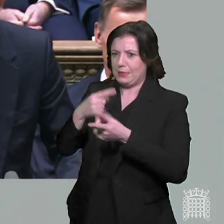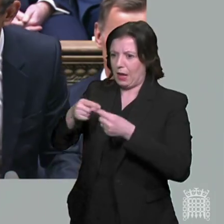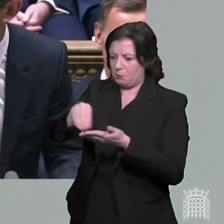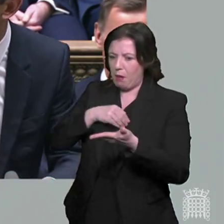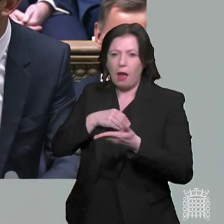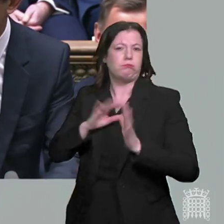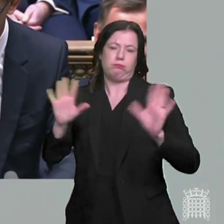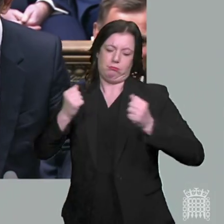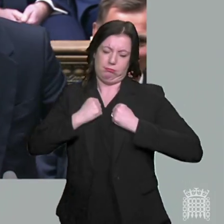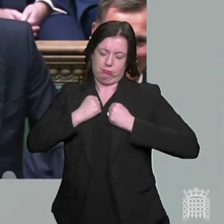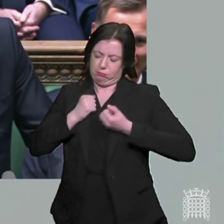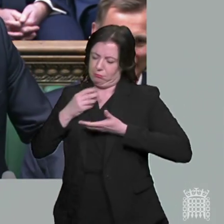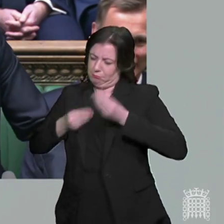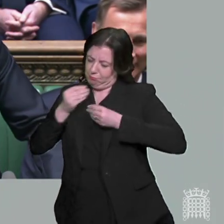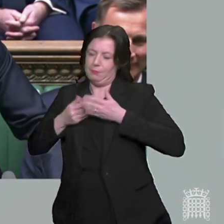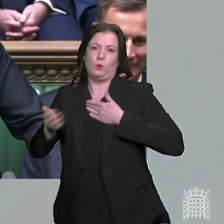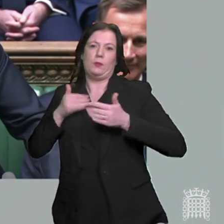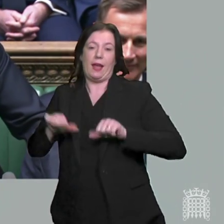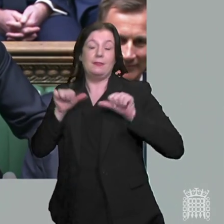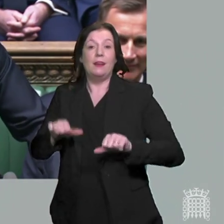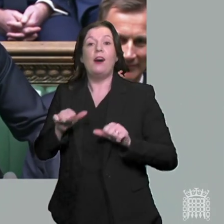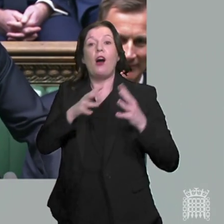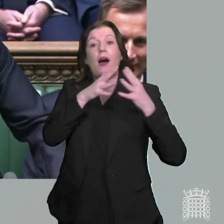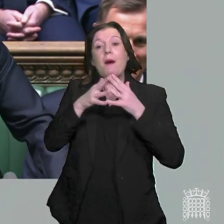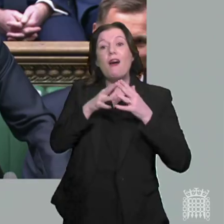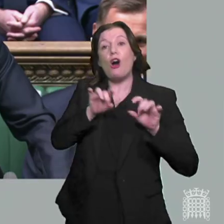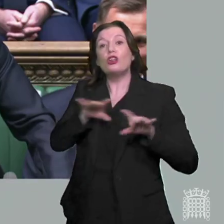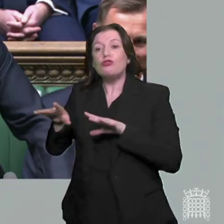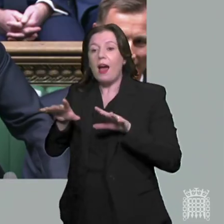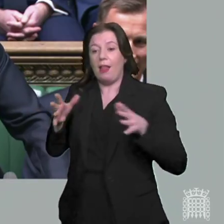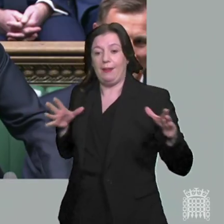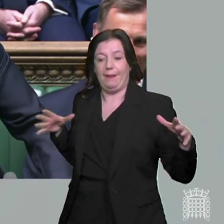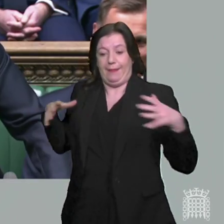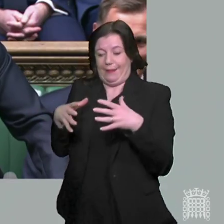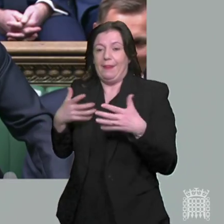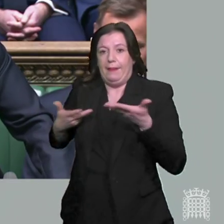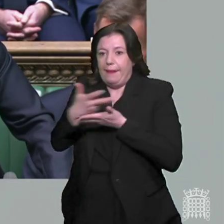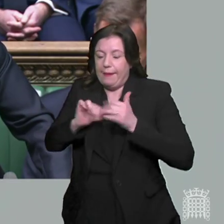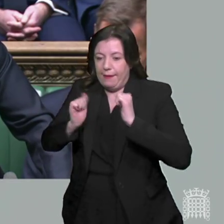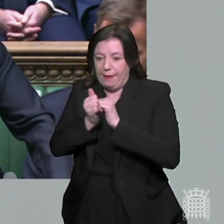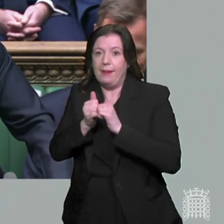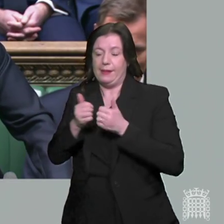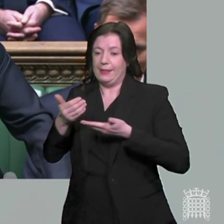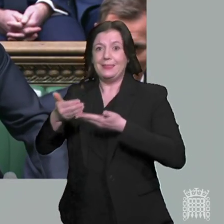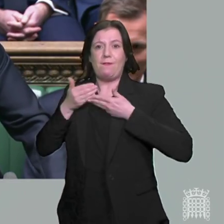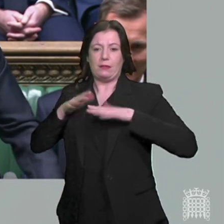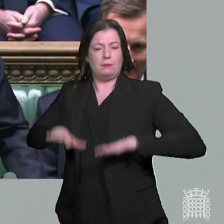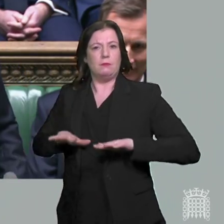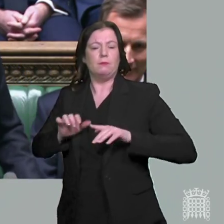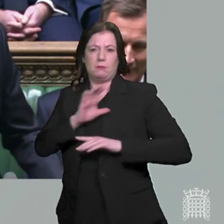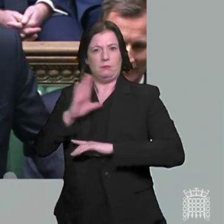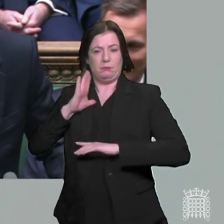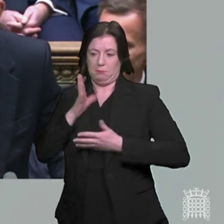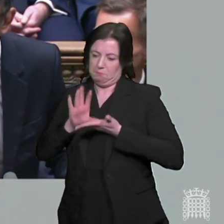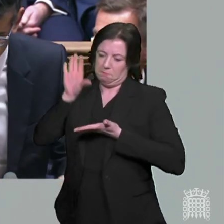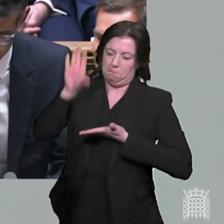We have launched a submarine partnership with Australia and the US, launched our integrated review and boosted our defence budget.